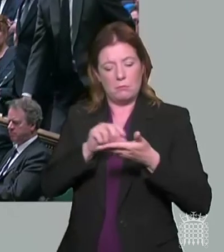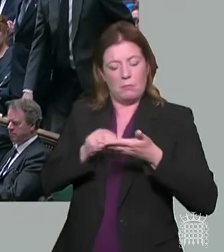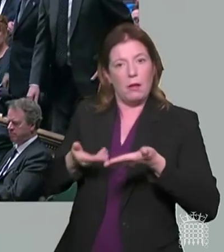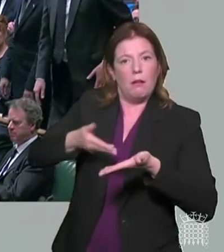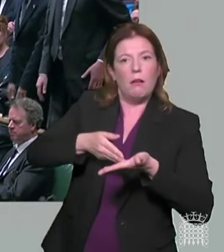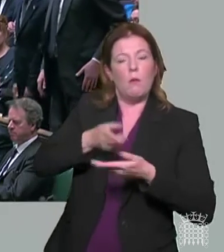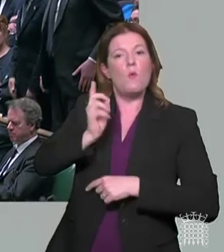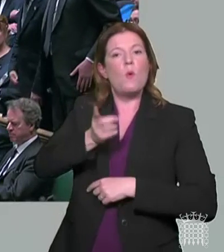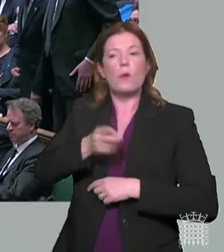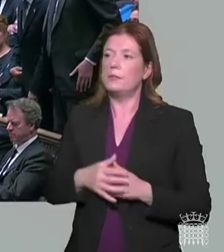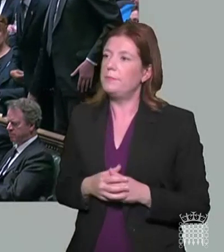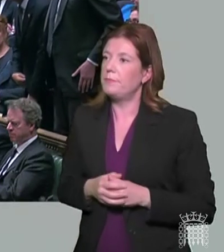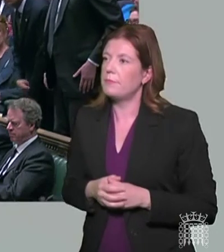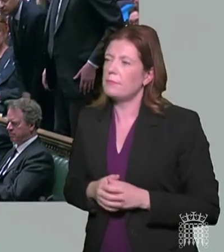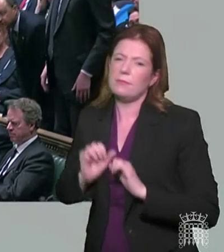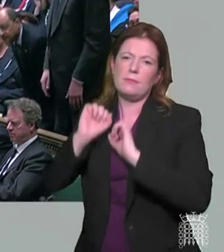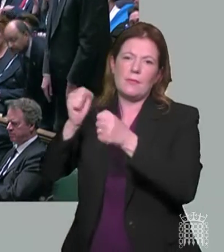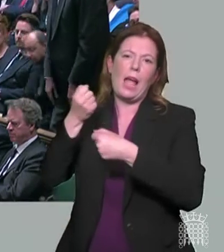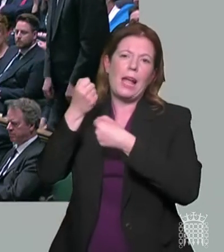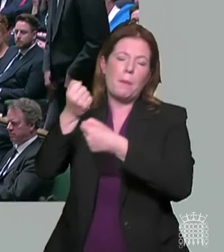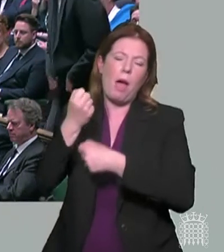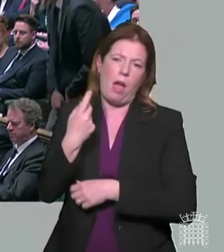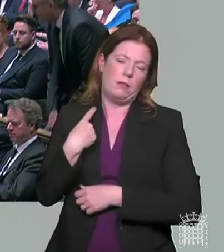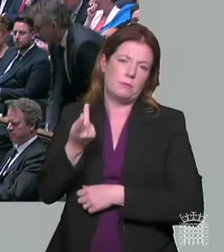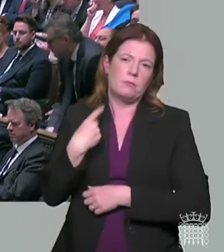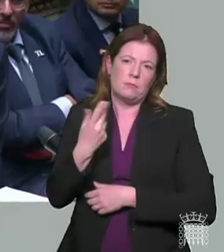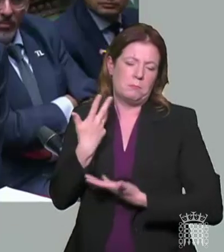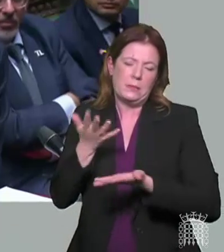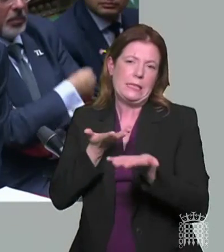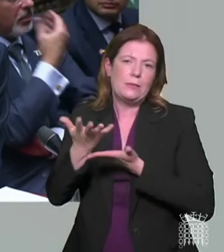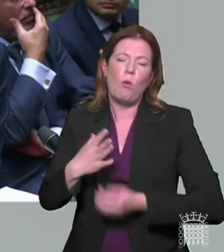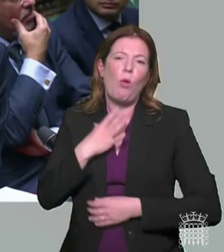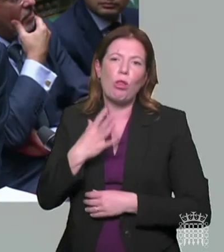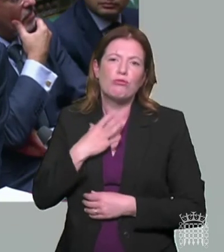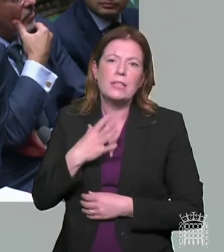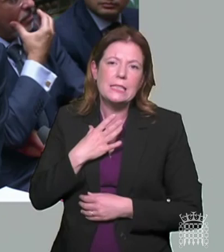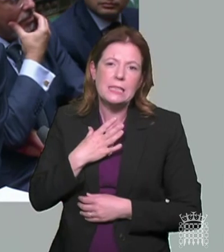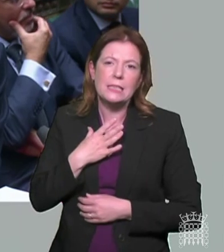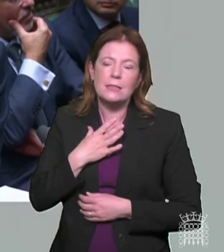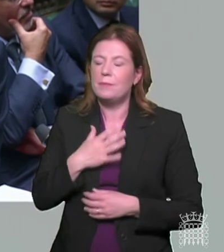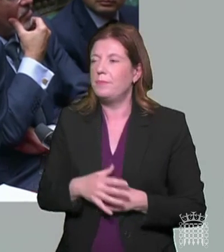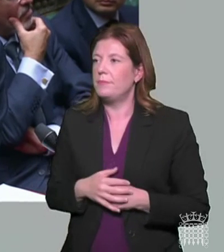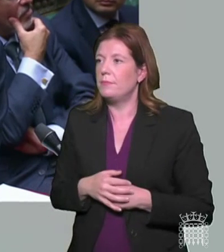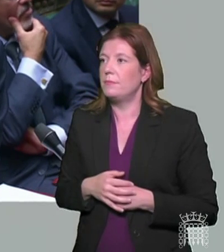I thank my honourable Friend for his fantastic campaign. He and I have talked about it at length.